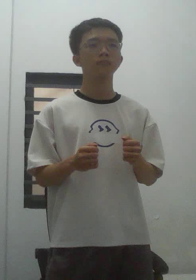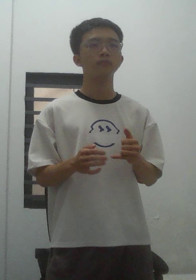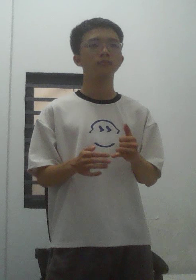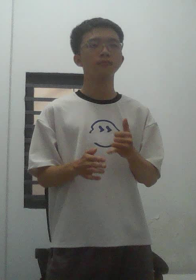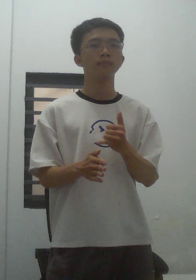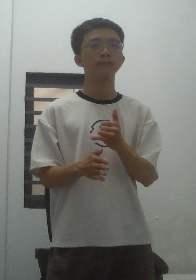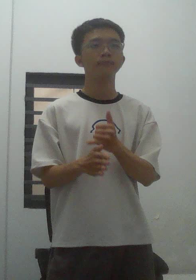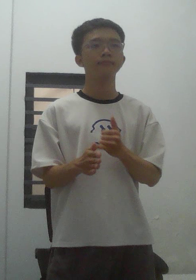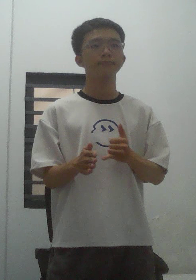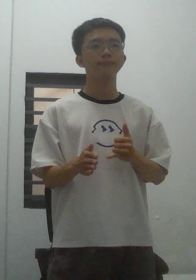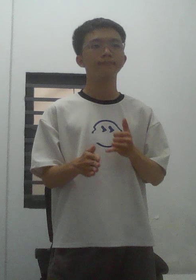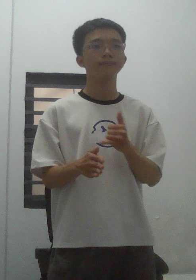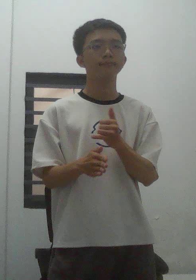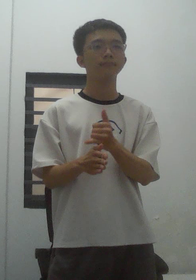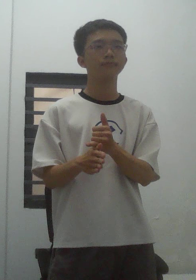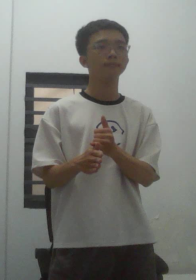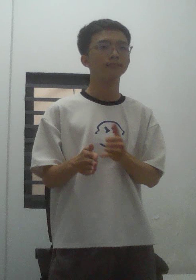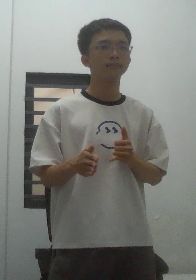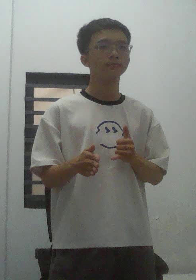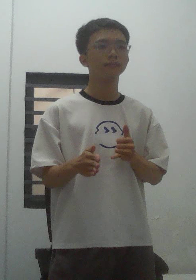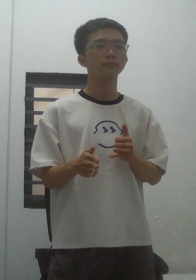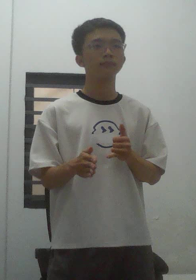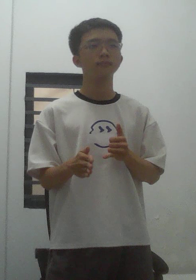cuoi thang